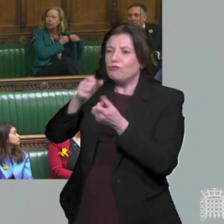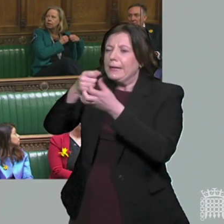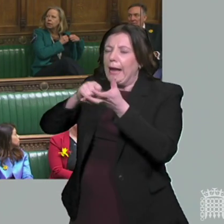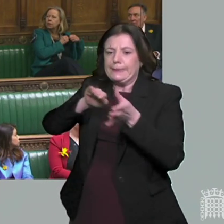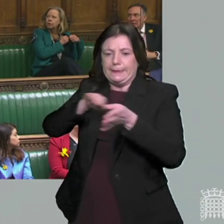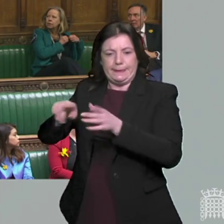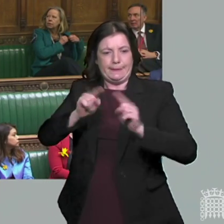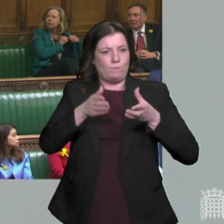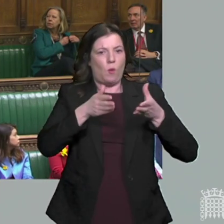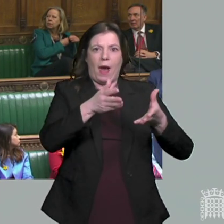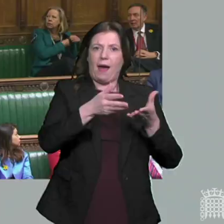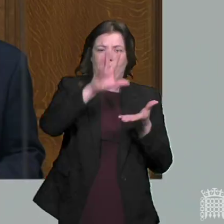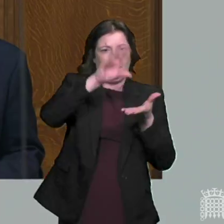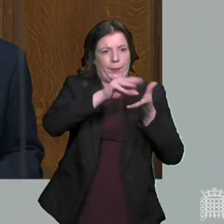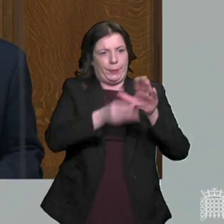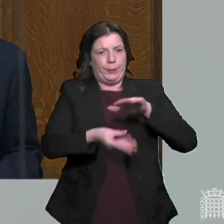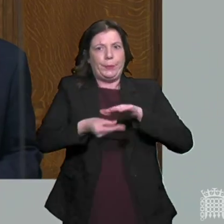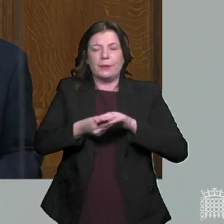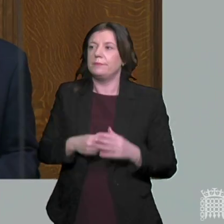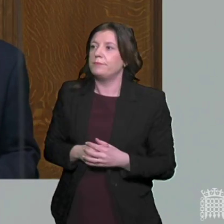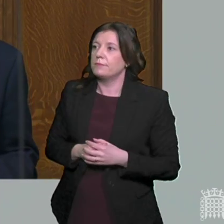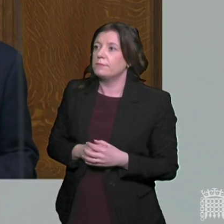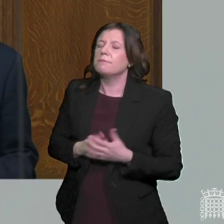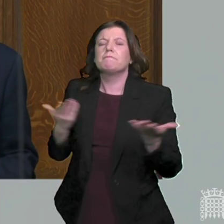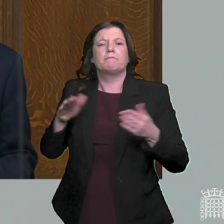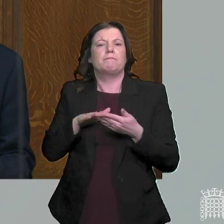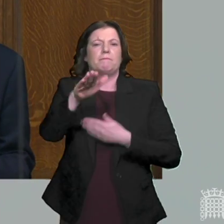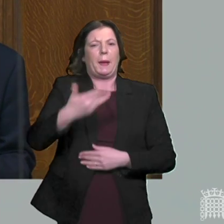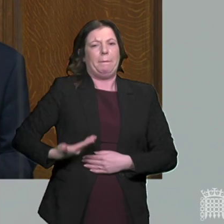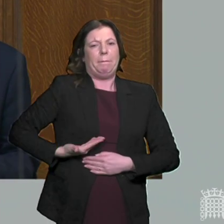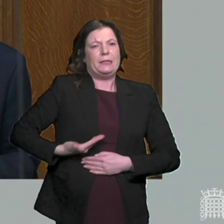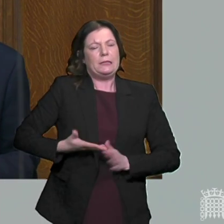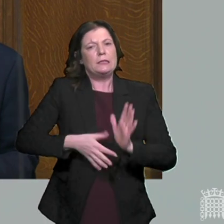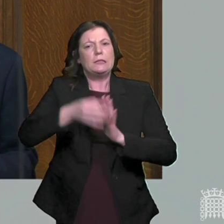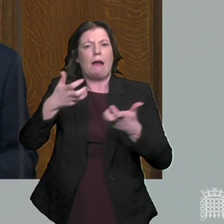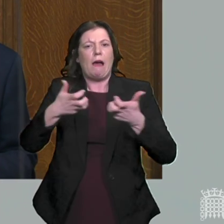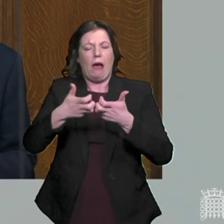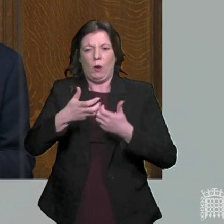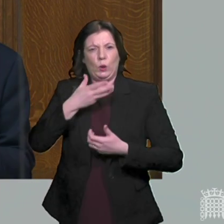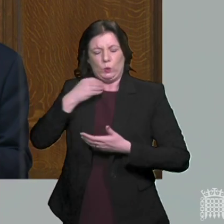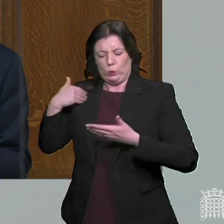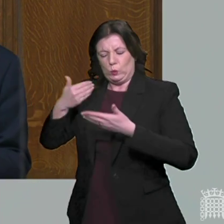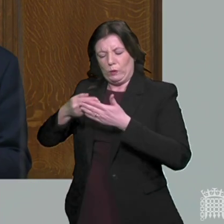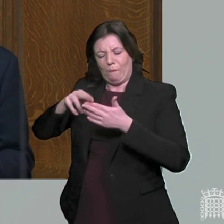The best way to bring down bills for Welsh businesses long term is to help to transition away from fossil fuels.